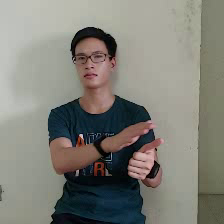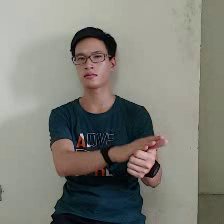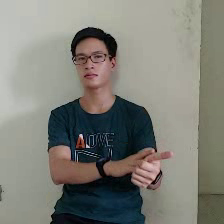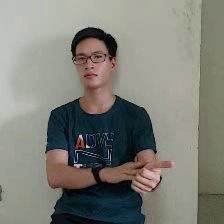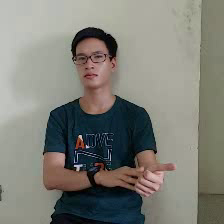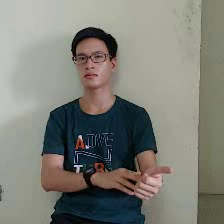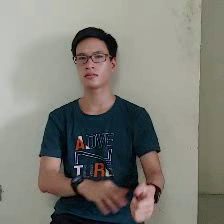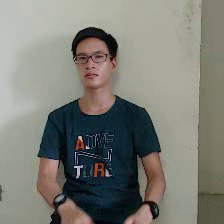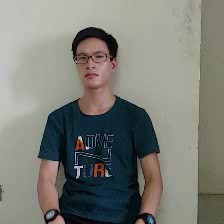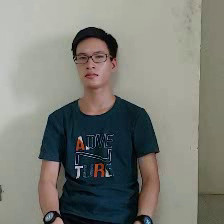An ủi